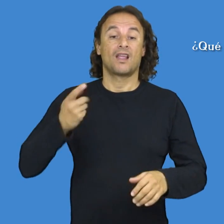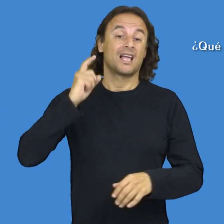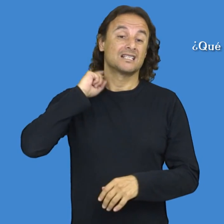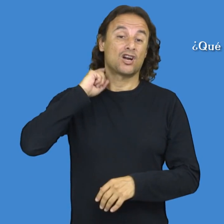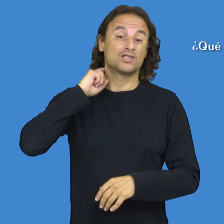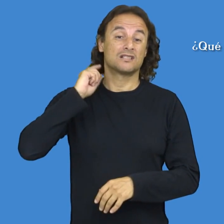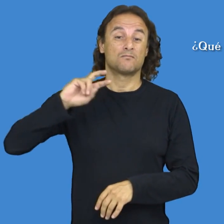meningitis